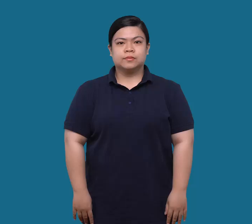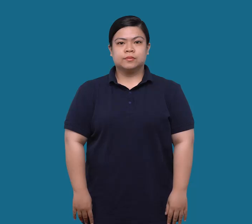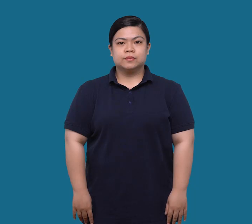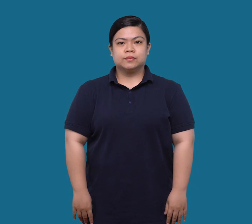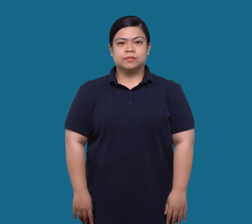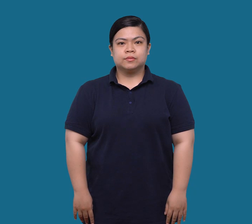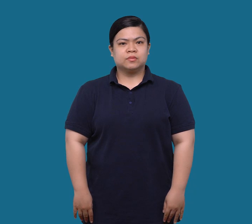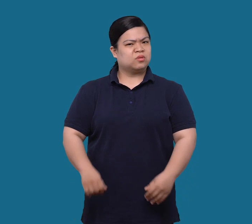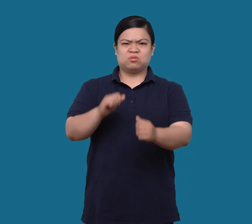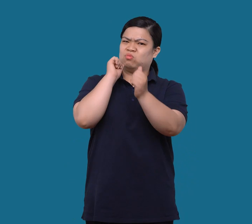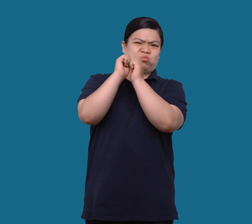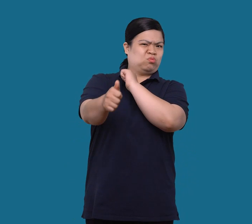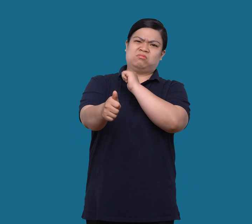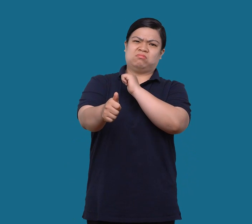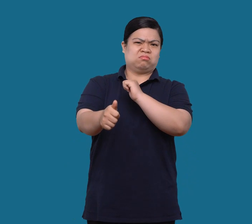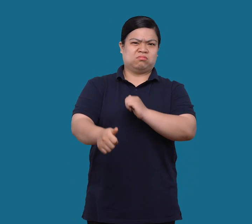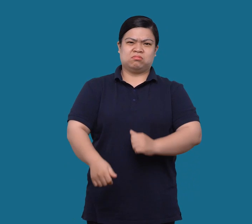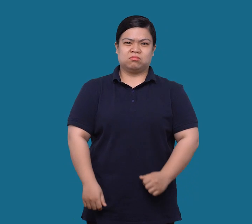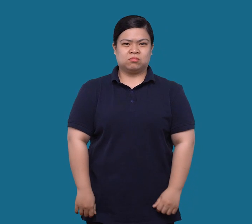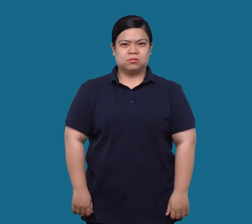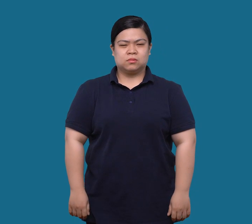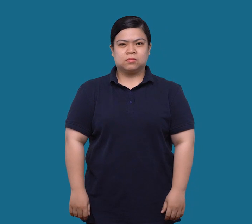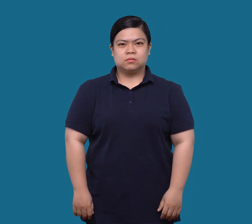không quen